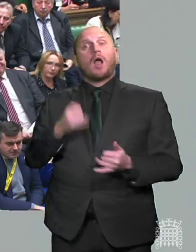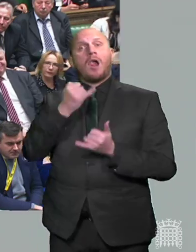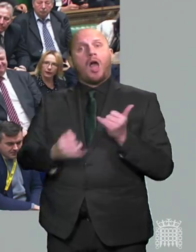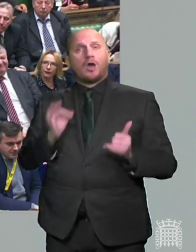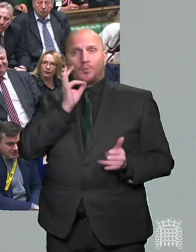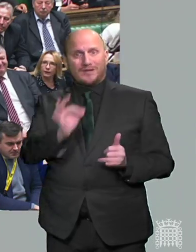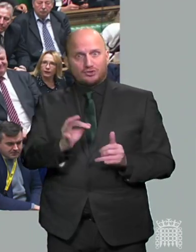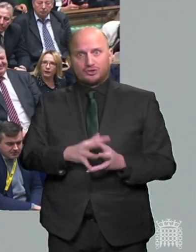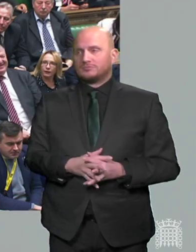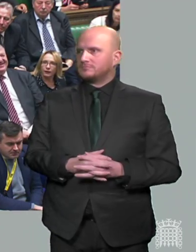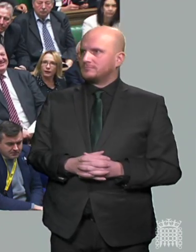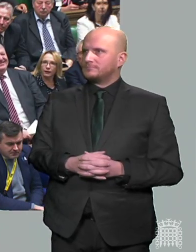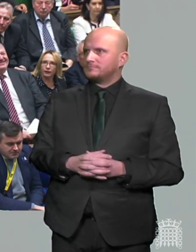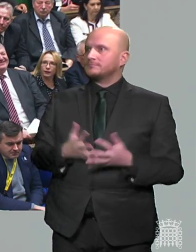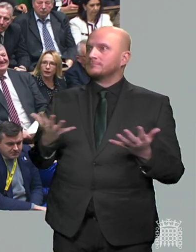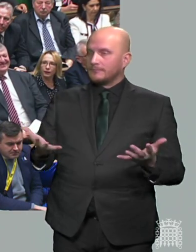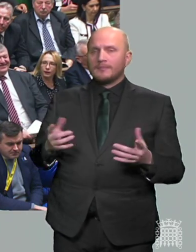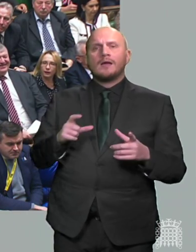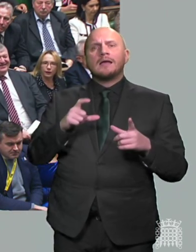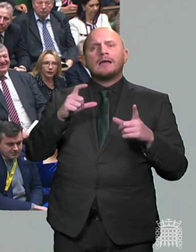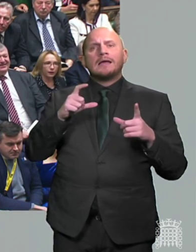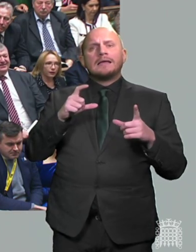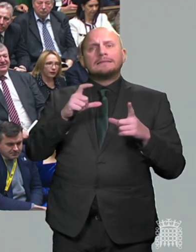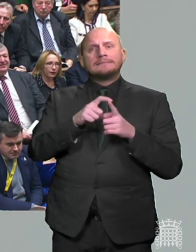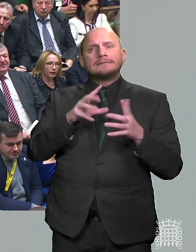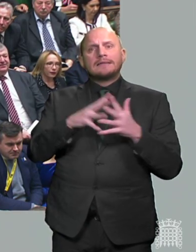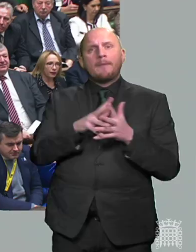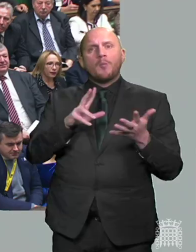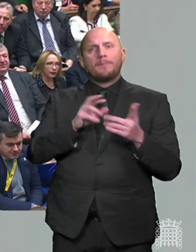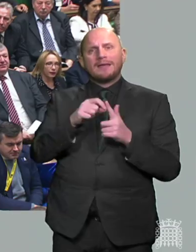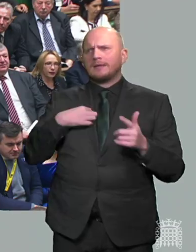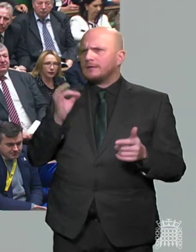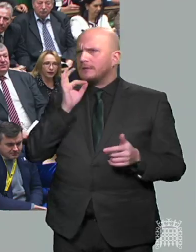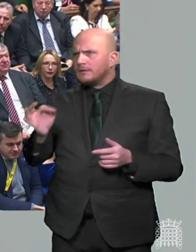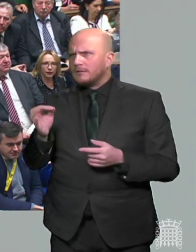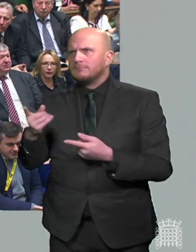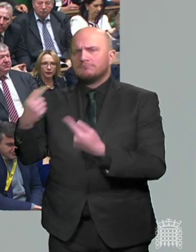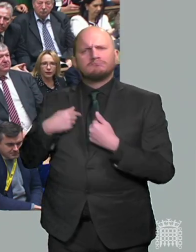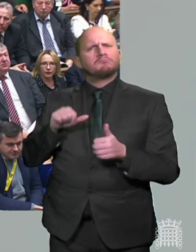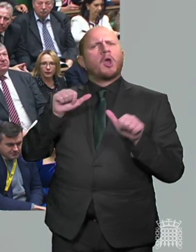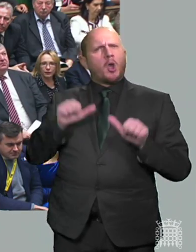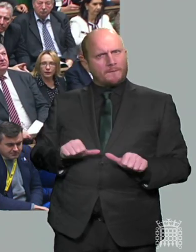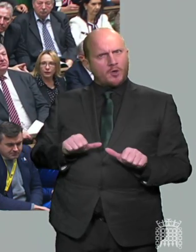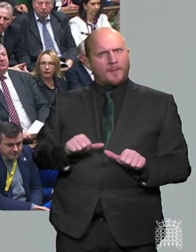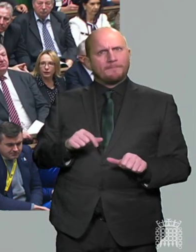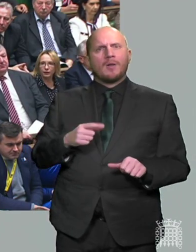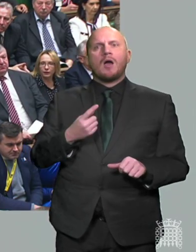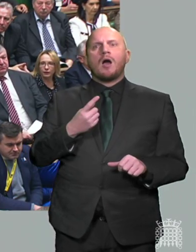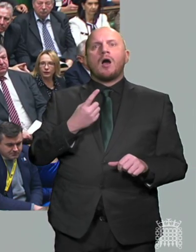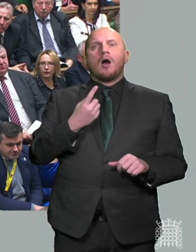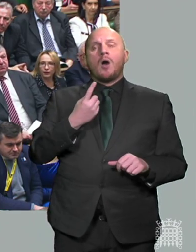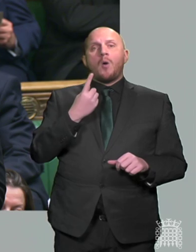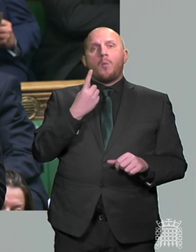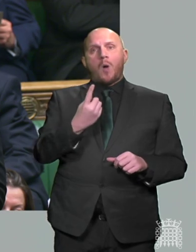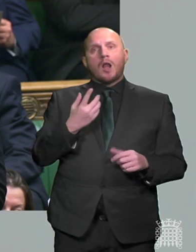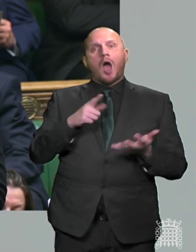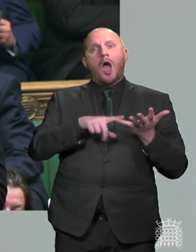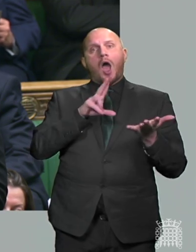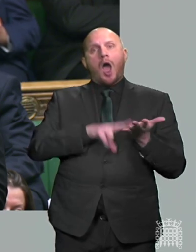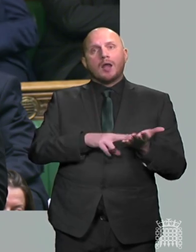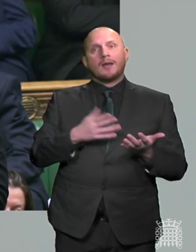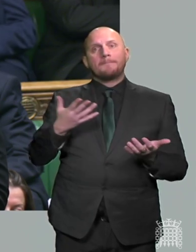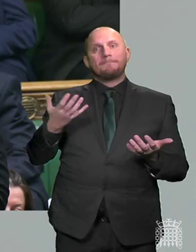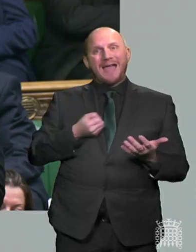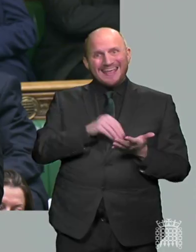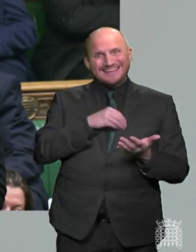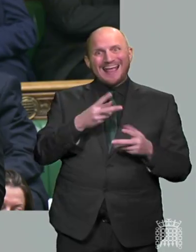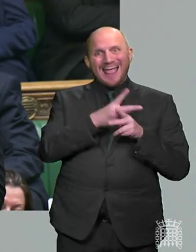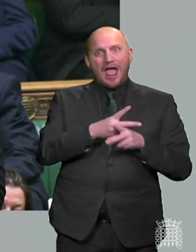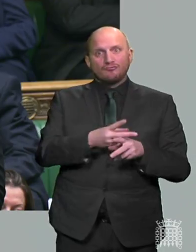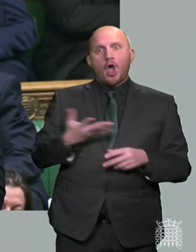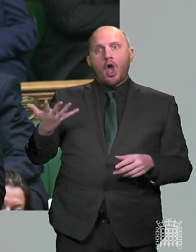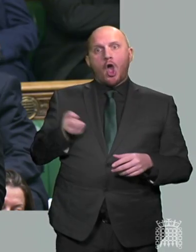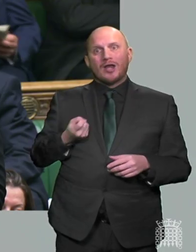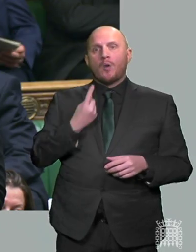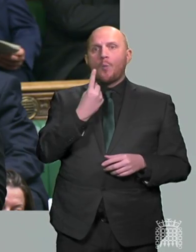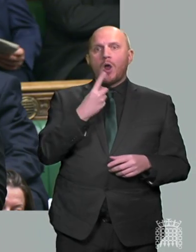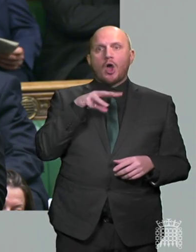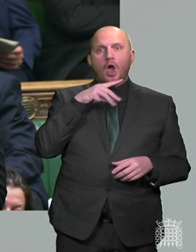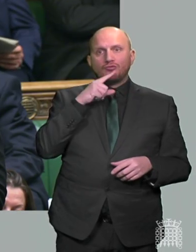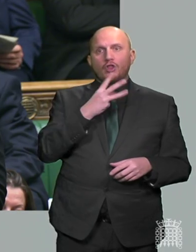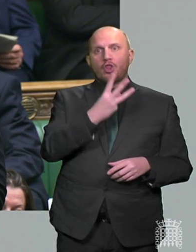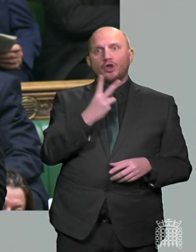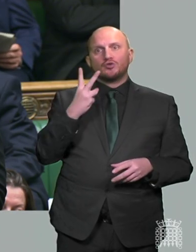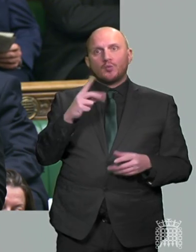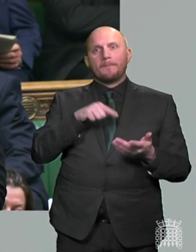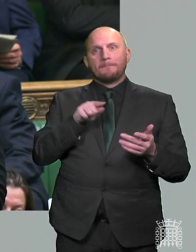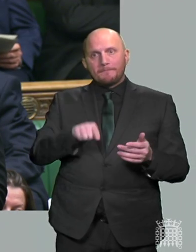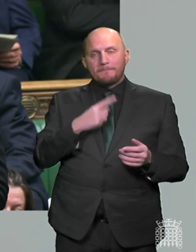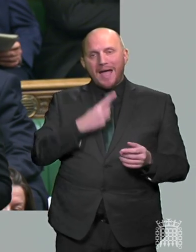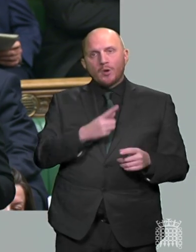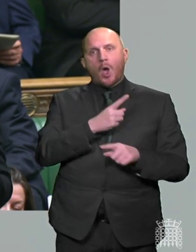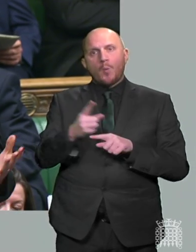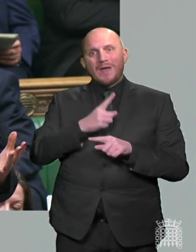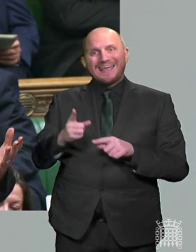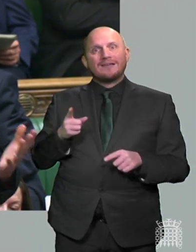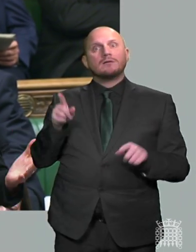In a written response from the Department for Work and Pensions, it was confirmed to me that an unpaid carer earning more than £132 a week from their job is classed as being in gainful employment and as a result loses their carer’s allowance of £69.70 a week.